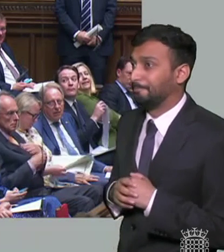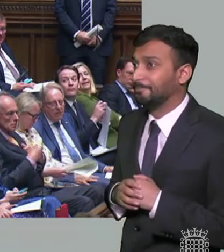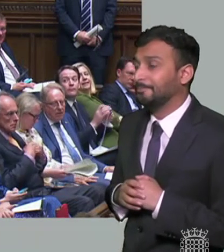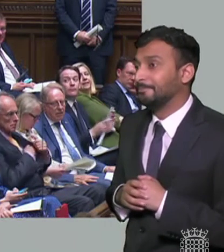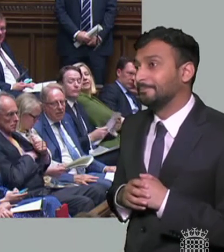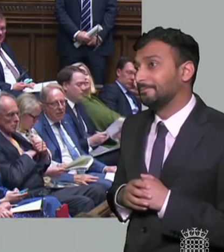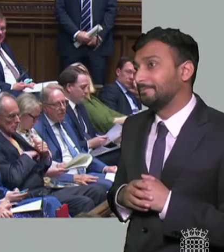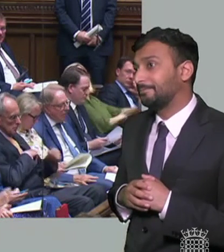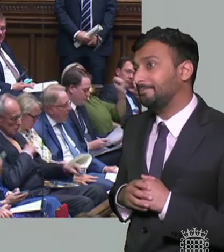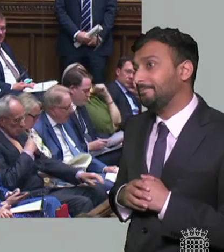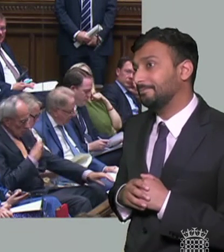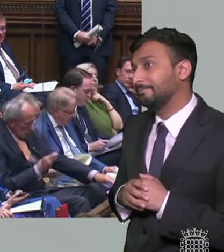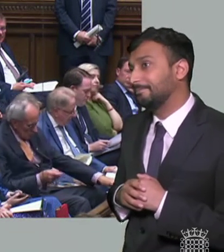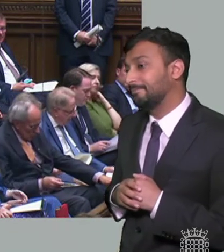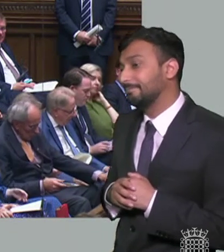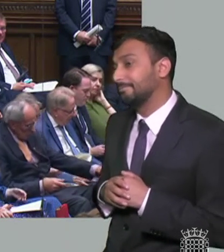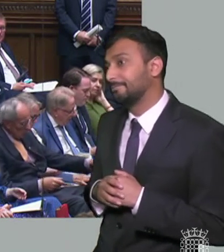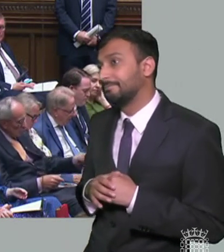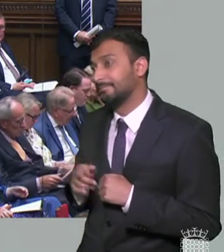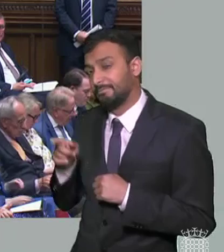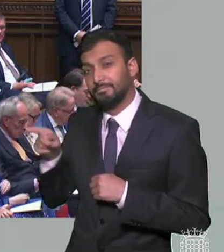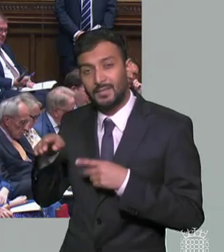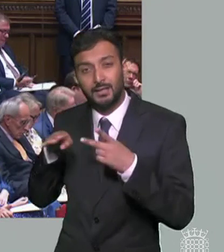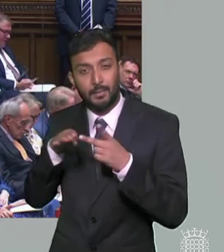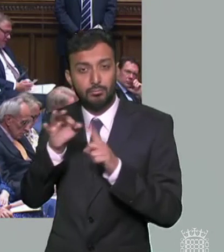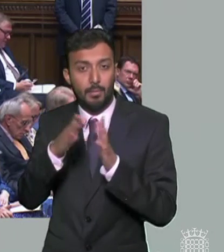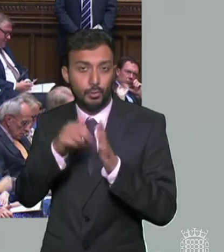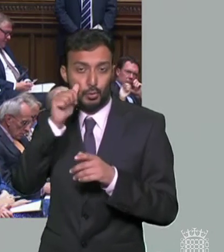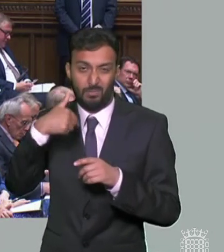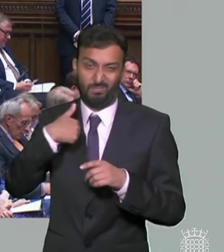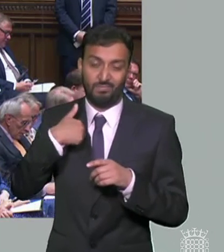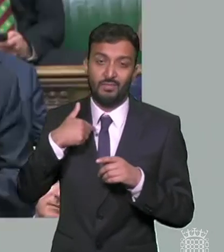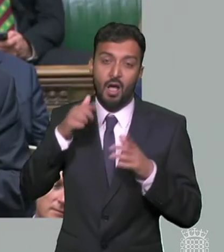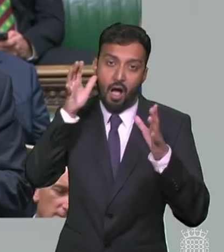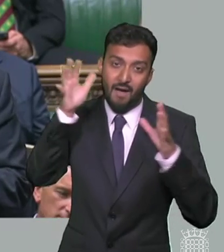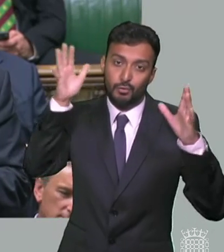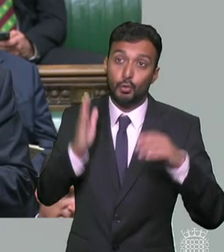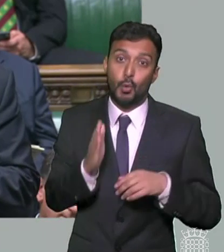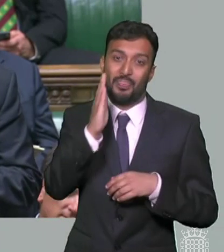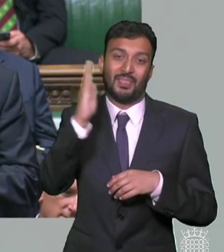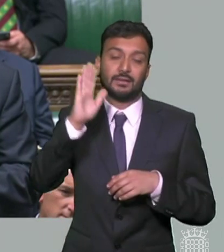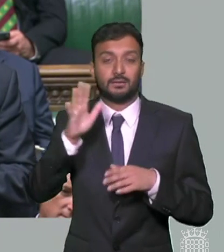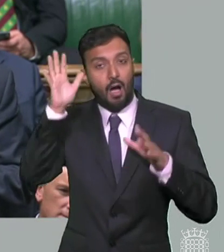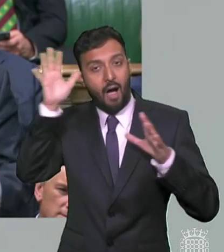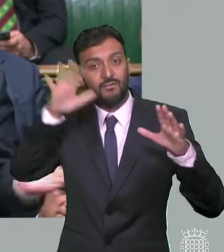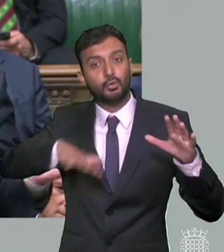The Deputy Prime Minister will be aware that in North East Hertfordshire we have some of the best farmland in the country.